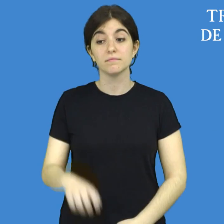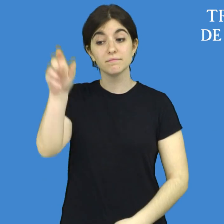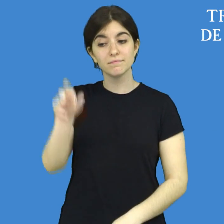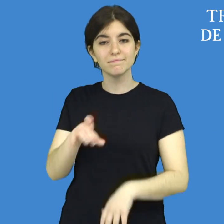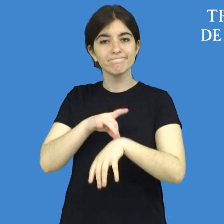persona